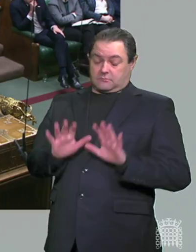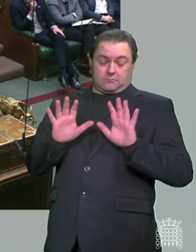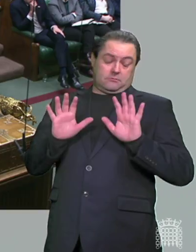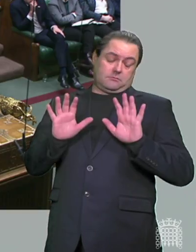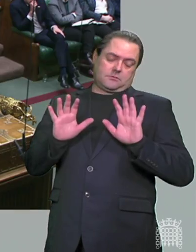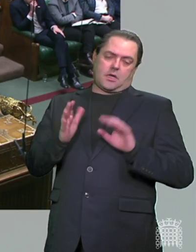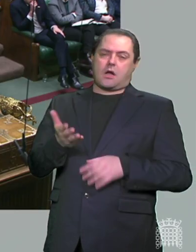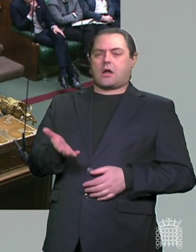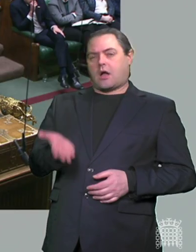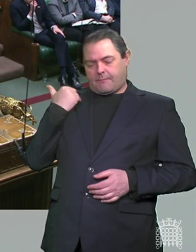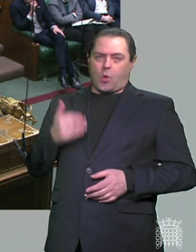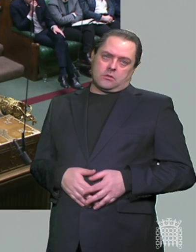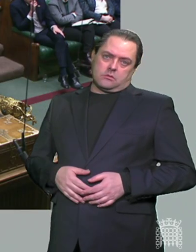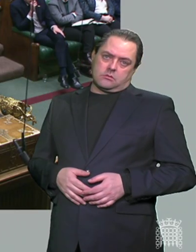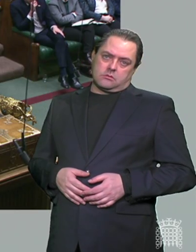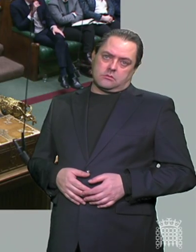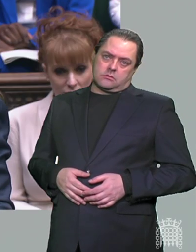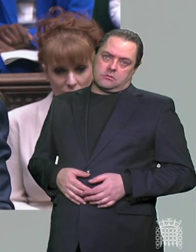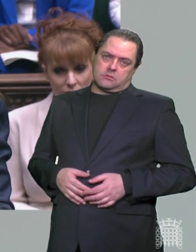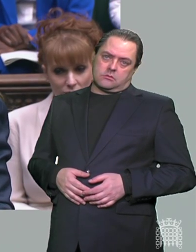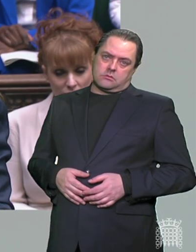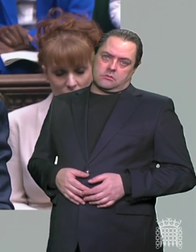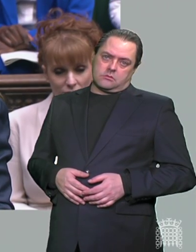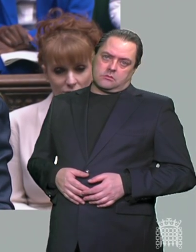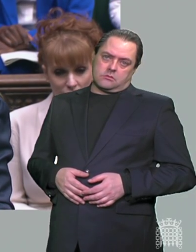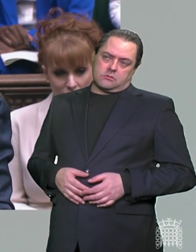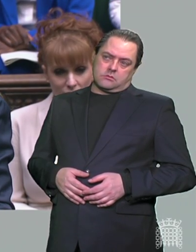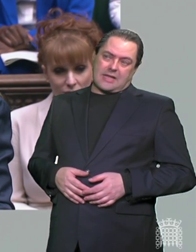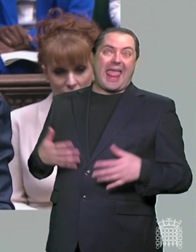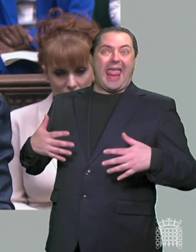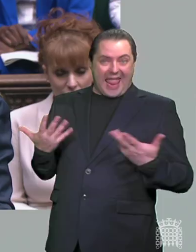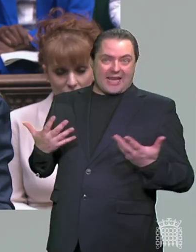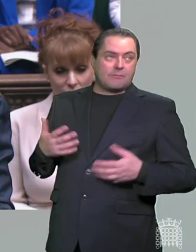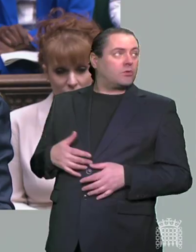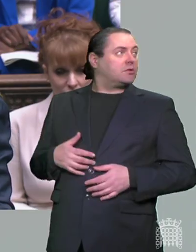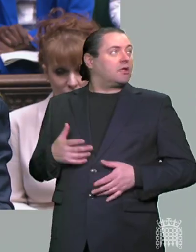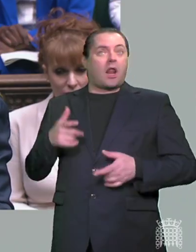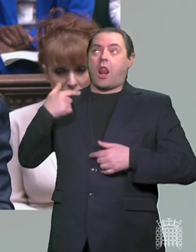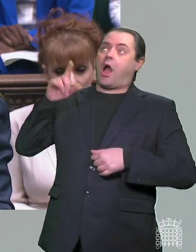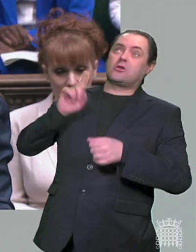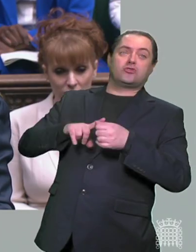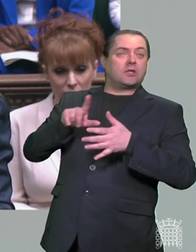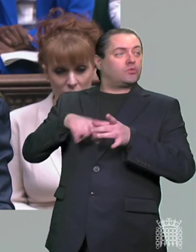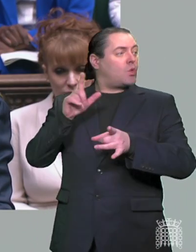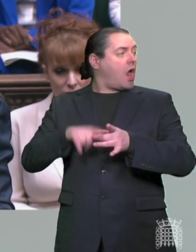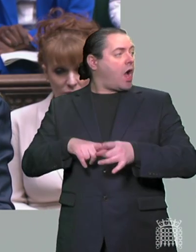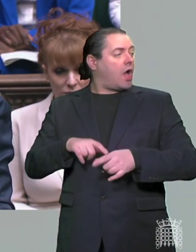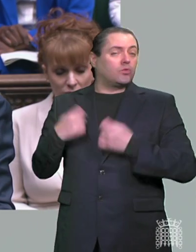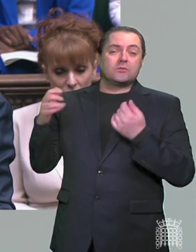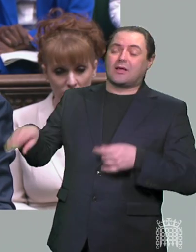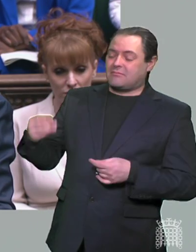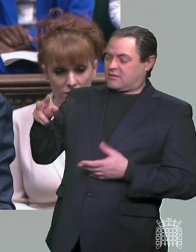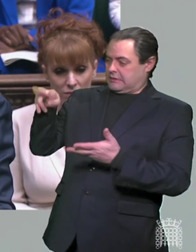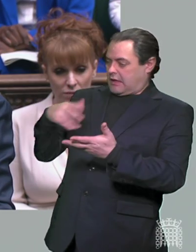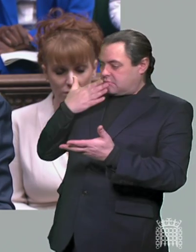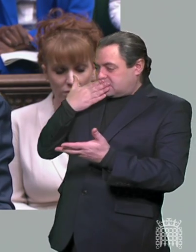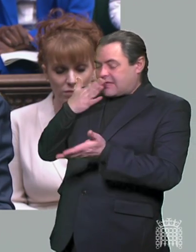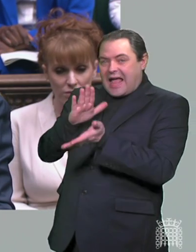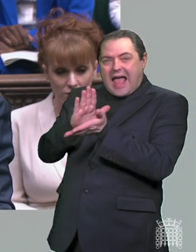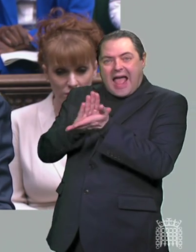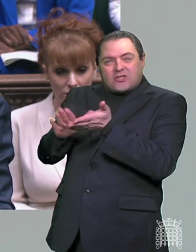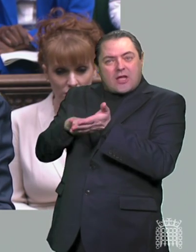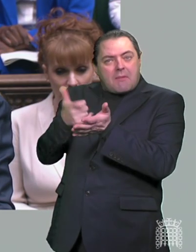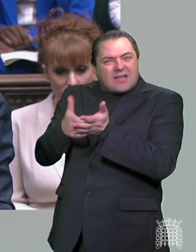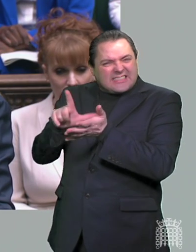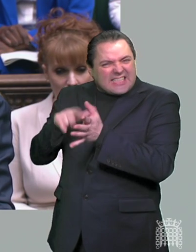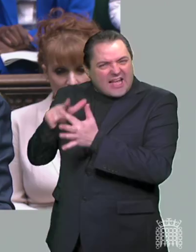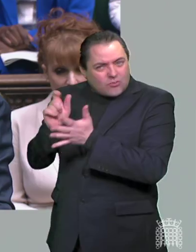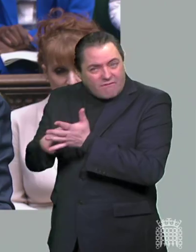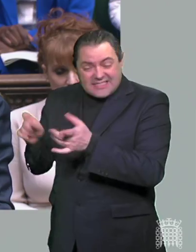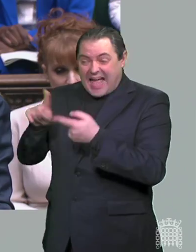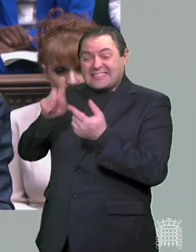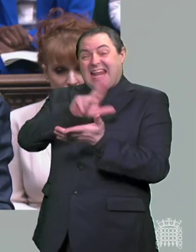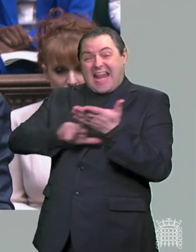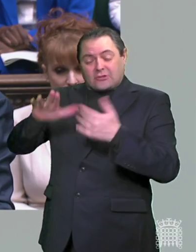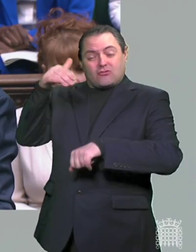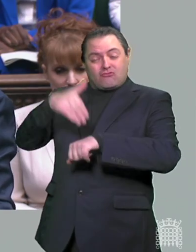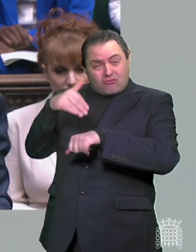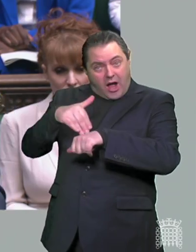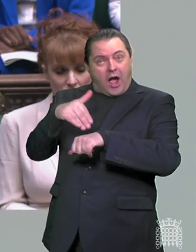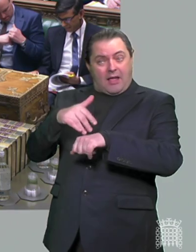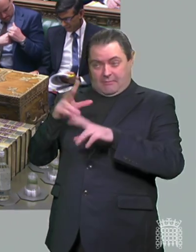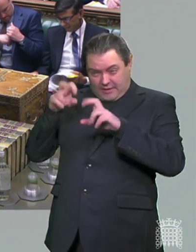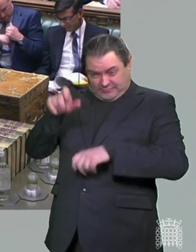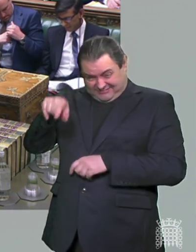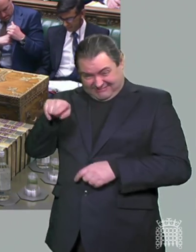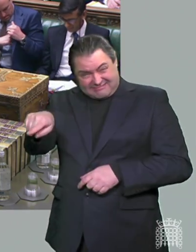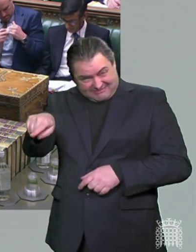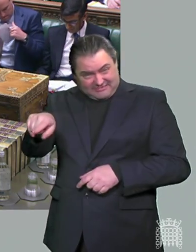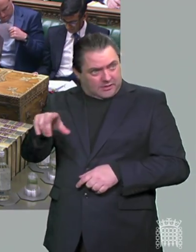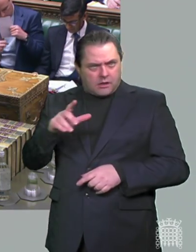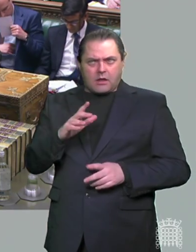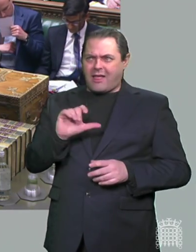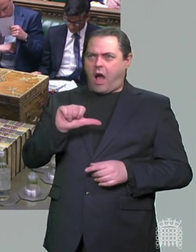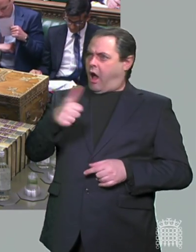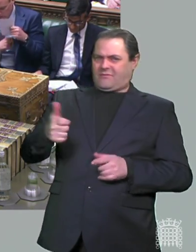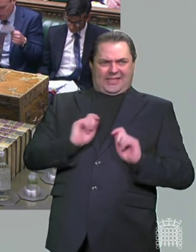Oh, come on! Anybody picking up a newspaper in July last year would have known that Her Majesty’s Revenue and Customs and the National Crime Agency were investigating months before the Prime Minister appointed the right honourable Member for Stratford-on-Avon.